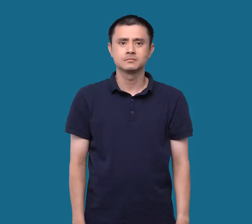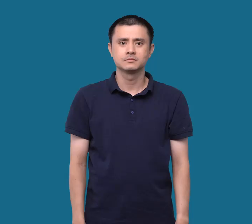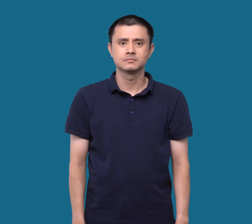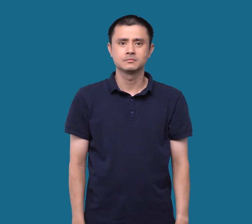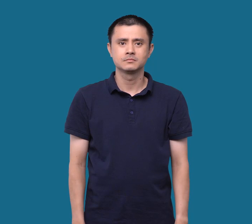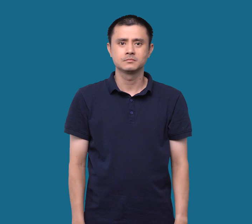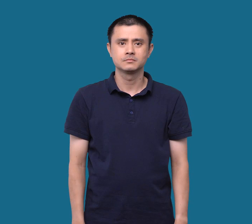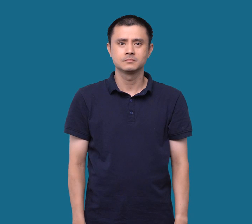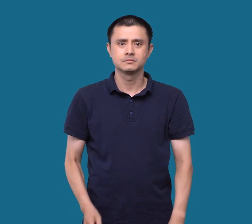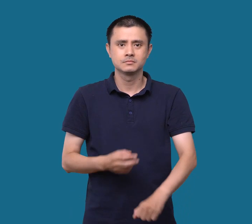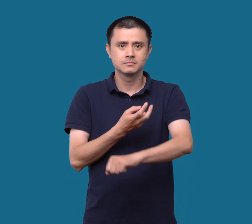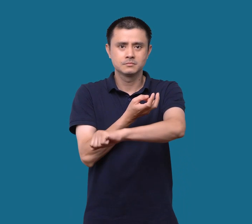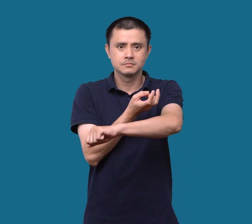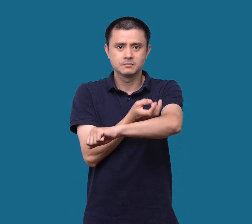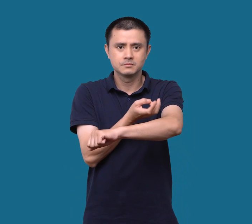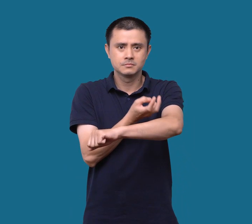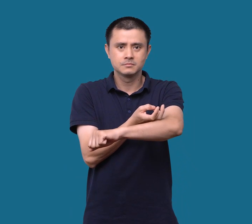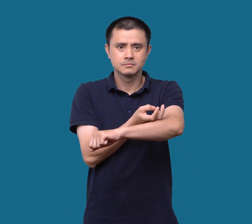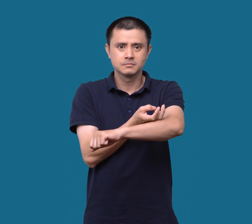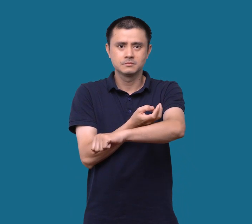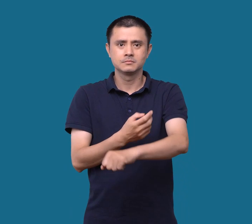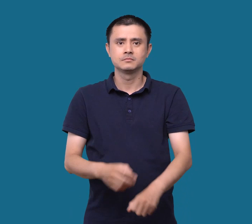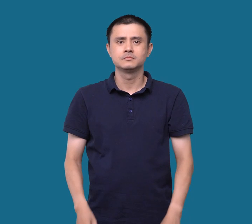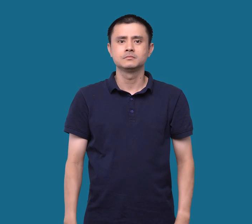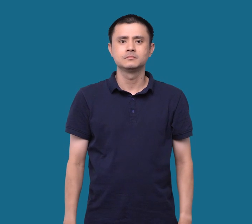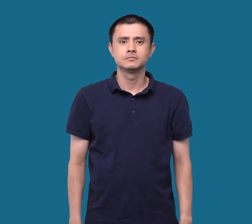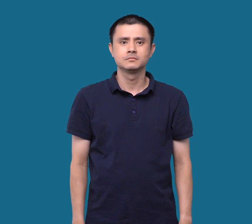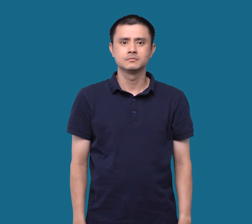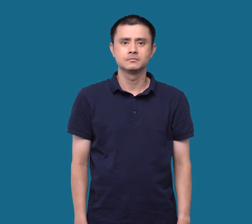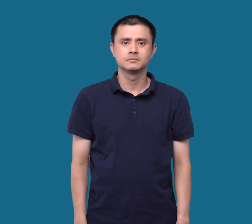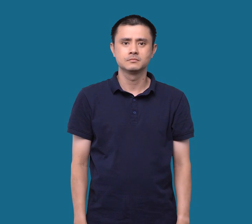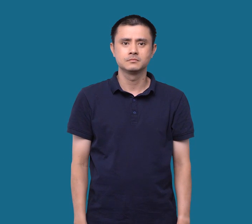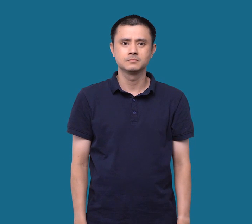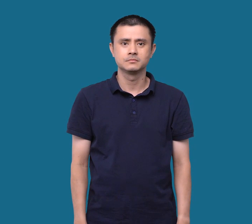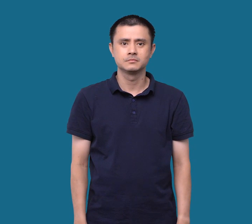lục địa